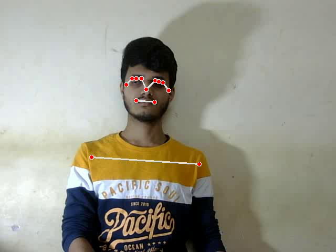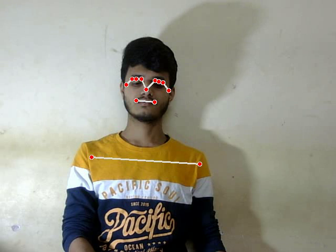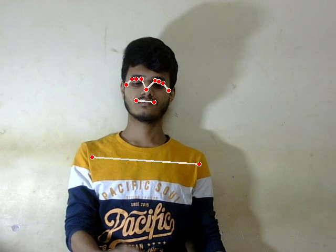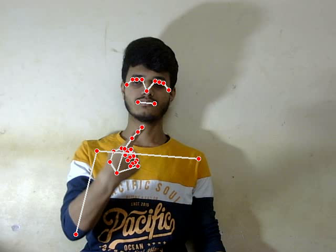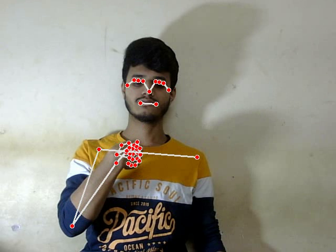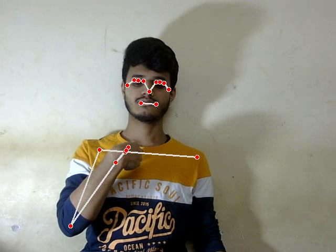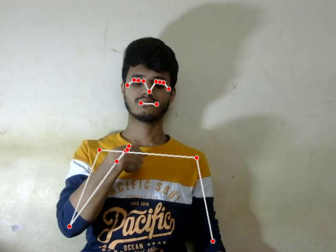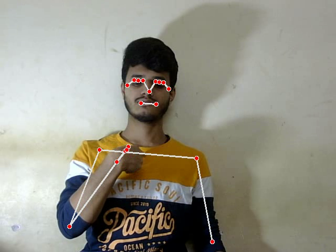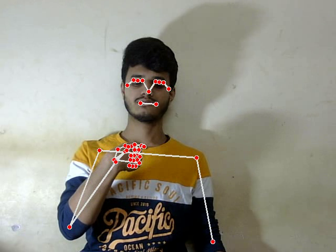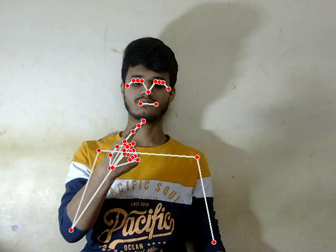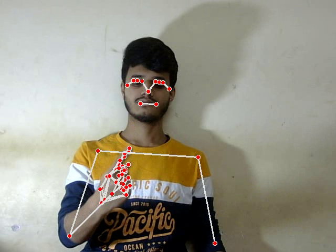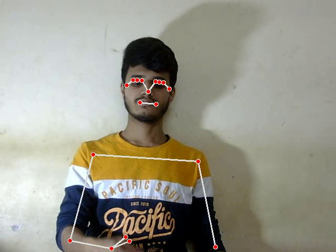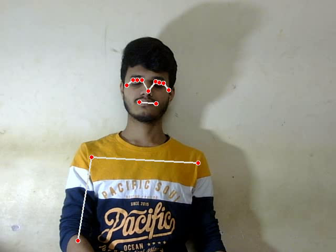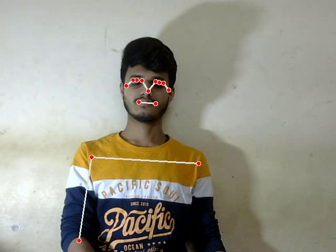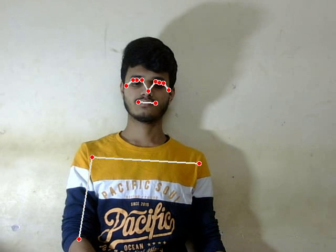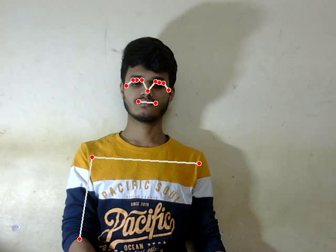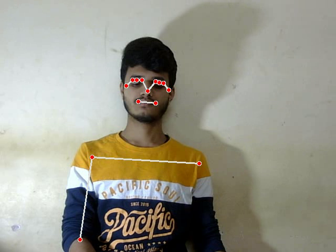I